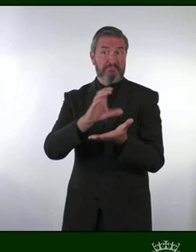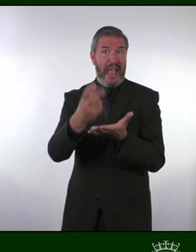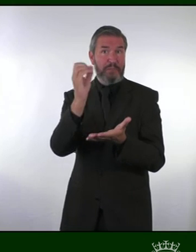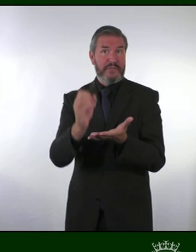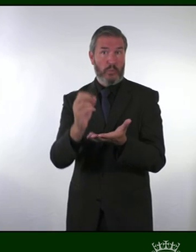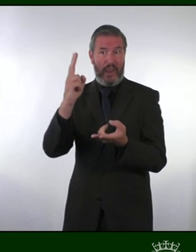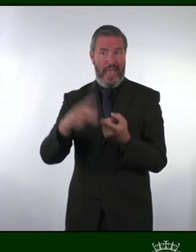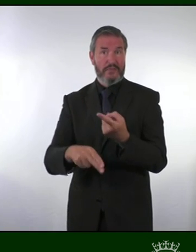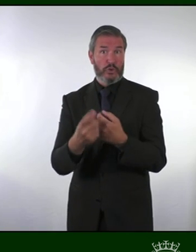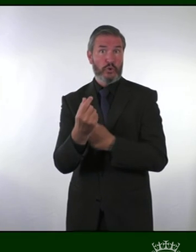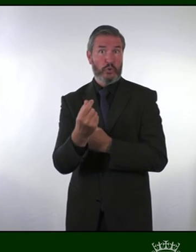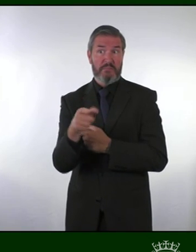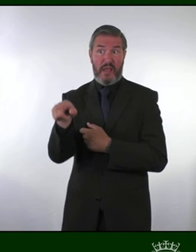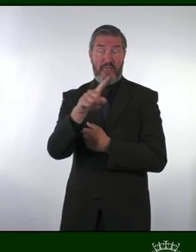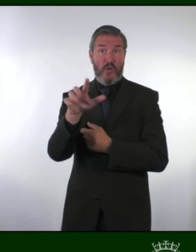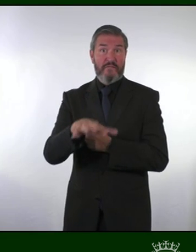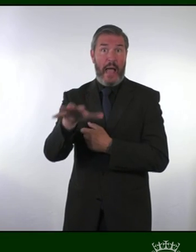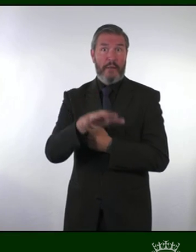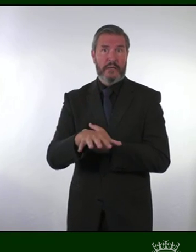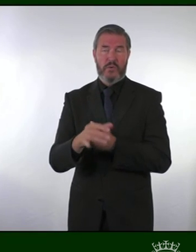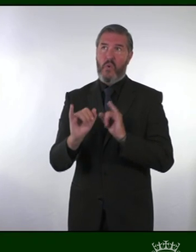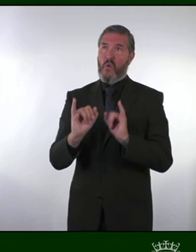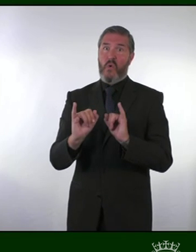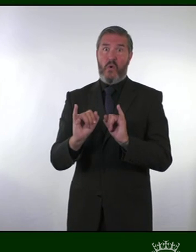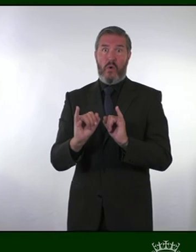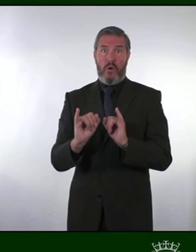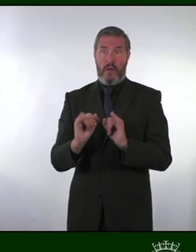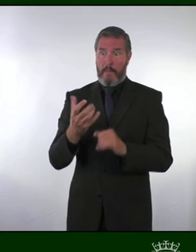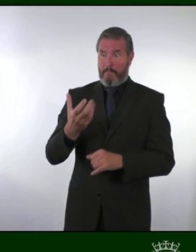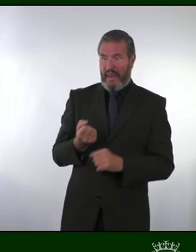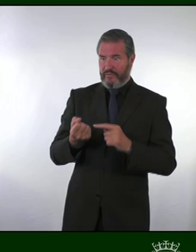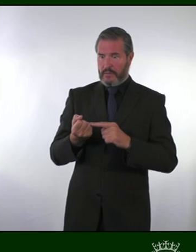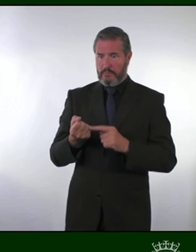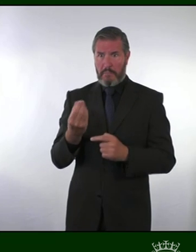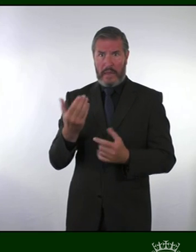Sadly, for many families, it will be a hard landing, moving from furlough to benefits.